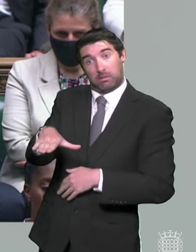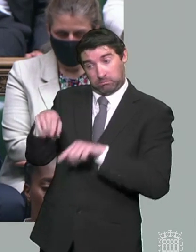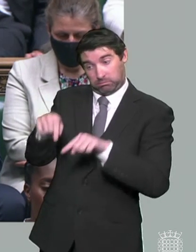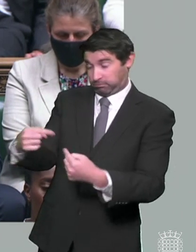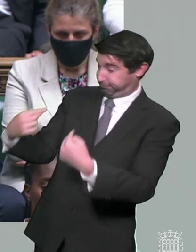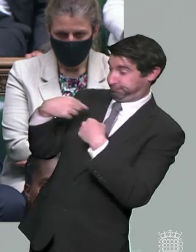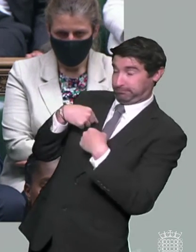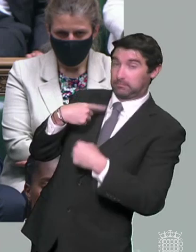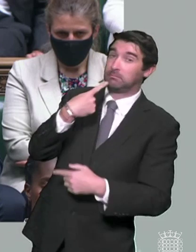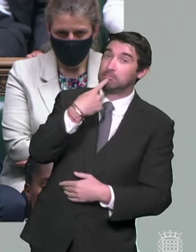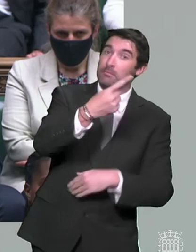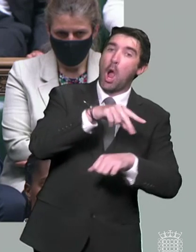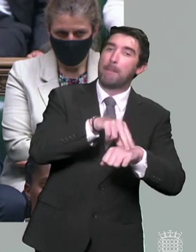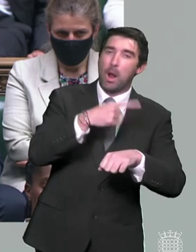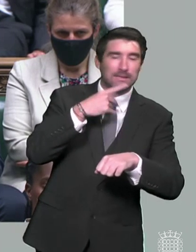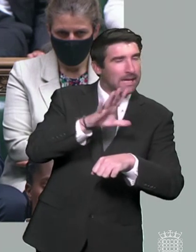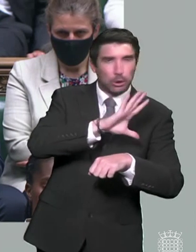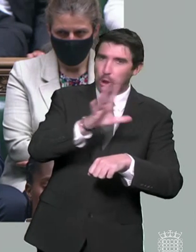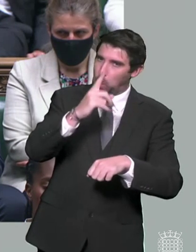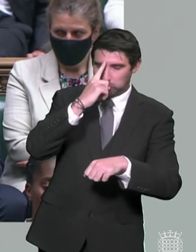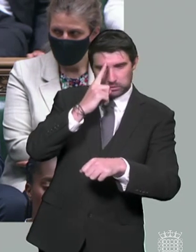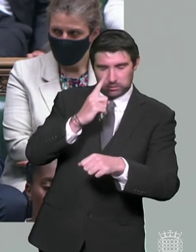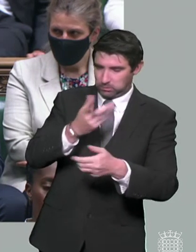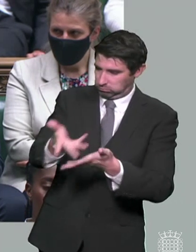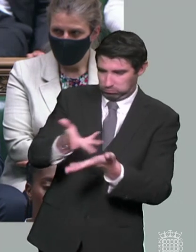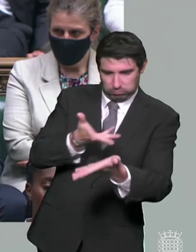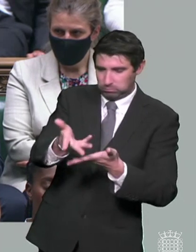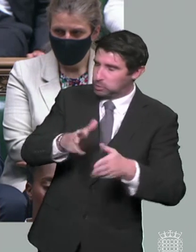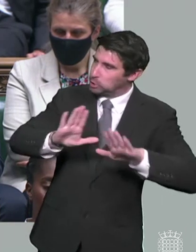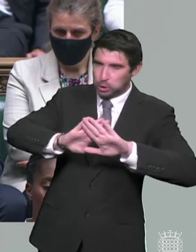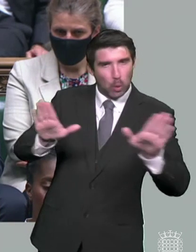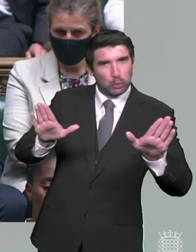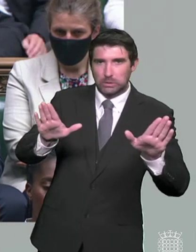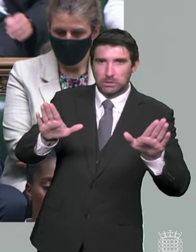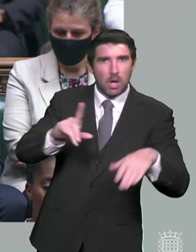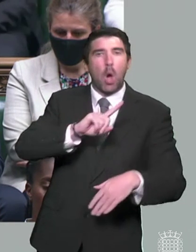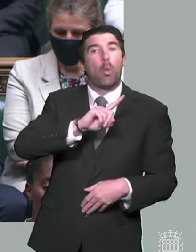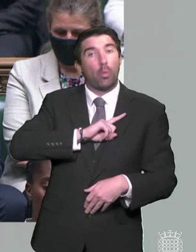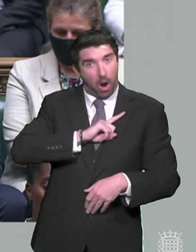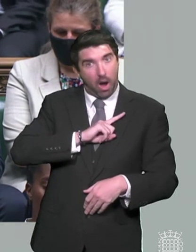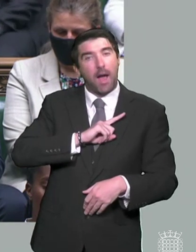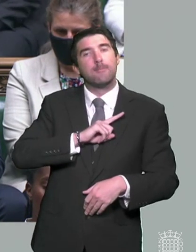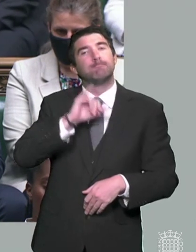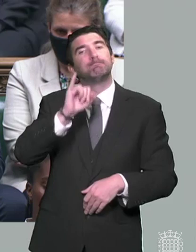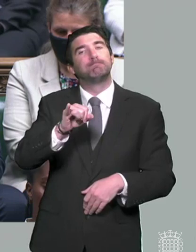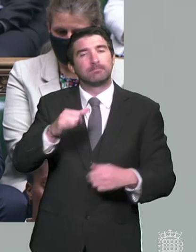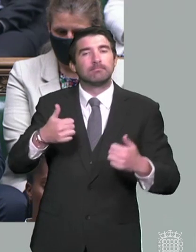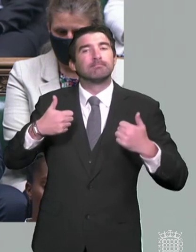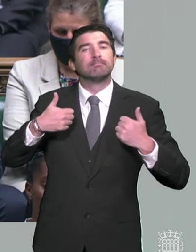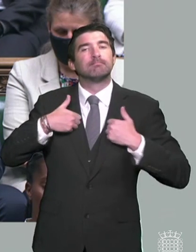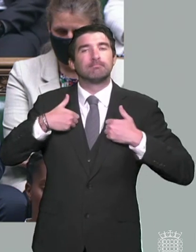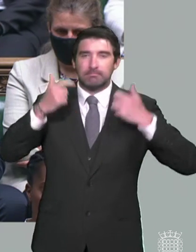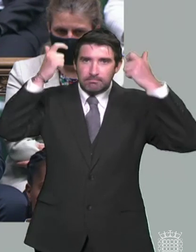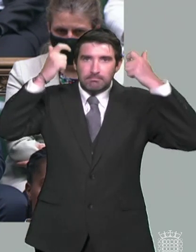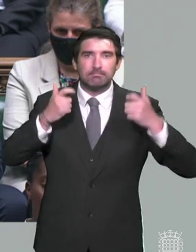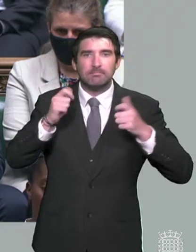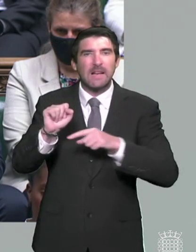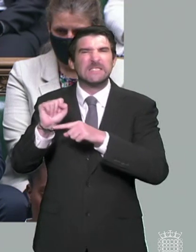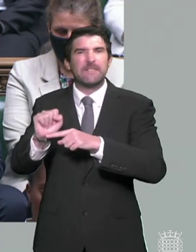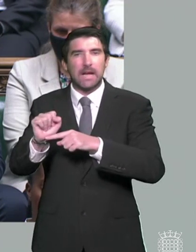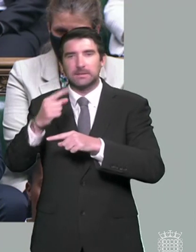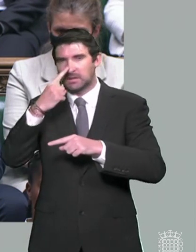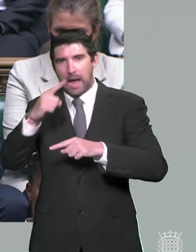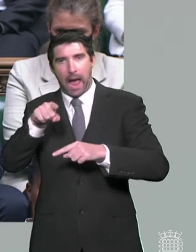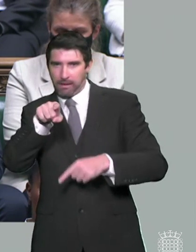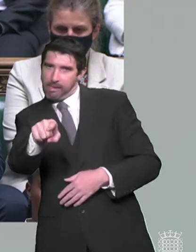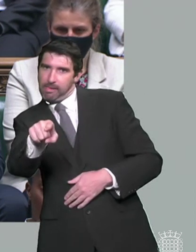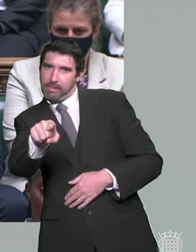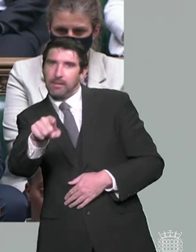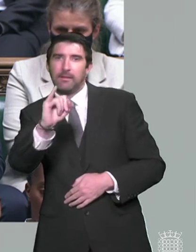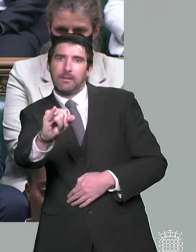Your Attorney General, Prime Minister, is challenging the rules to make it even easier for defence teams to access victims’ counselling notes, which has an immediate chilling effect.